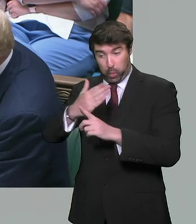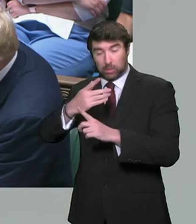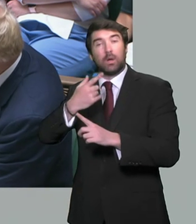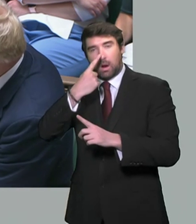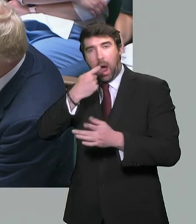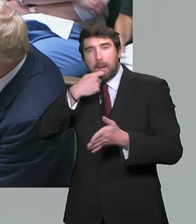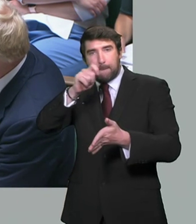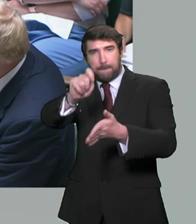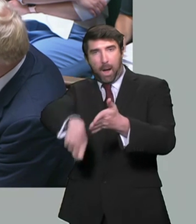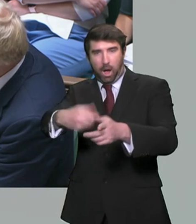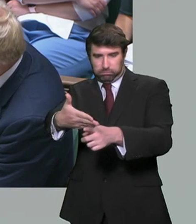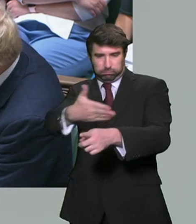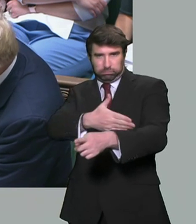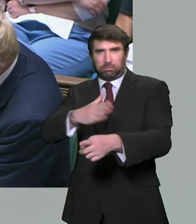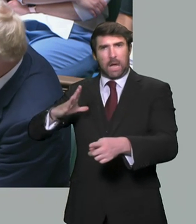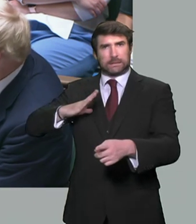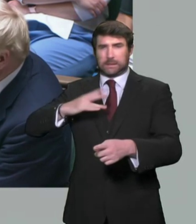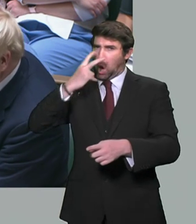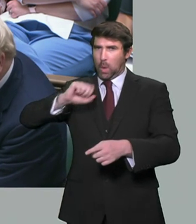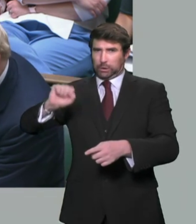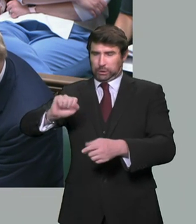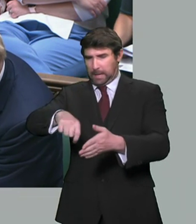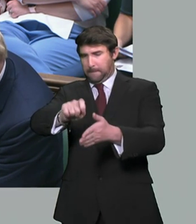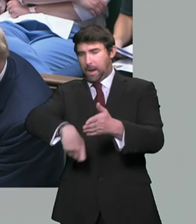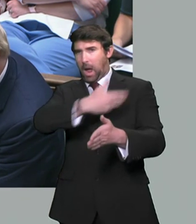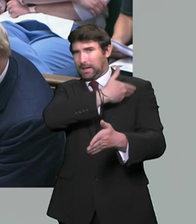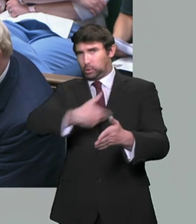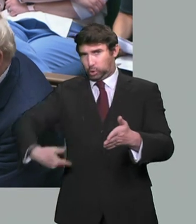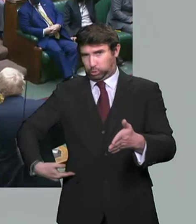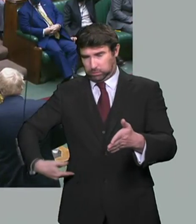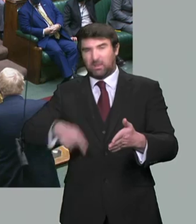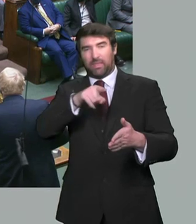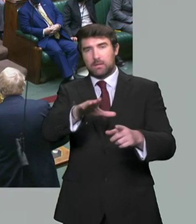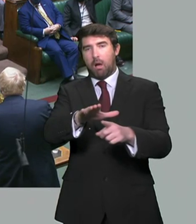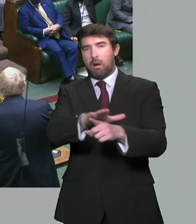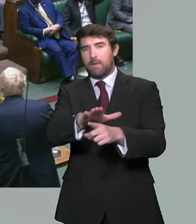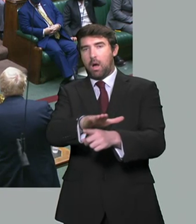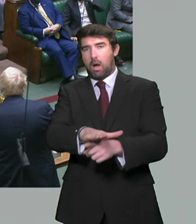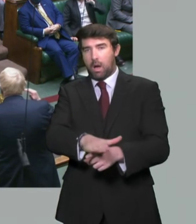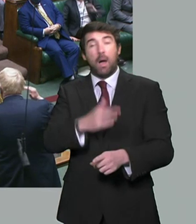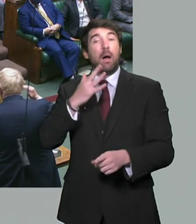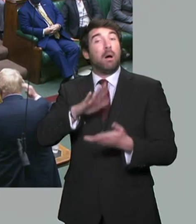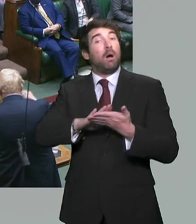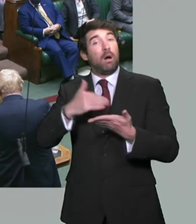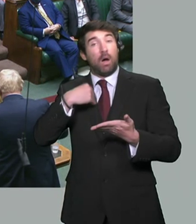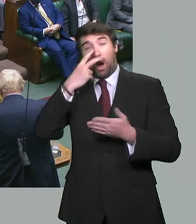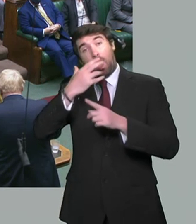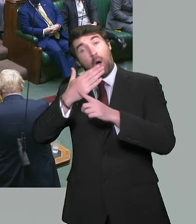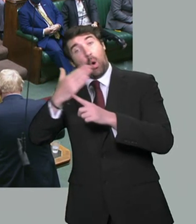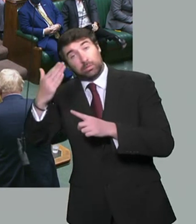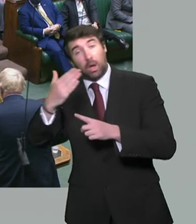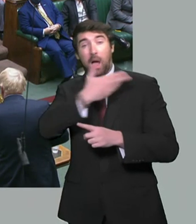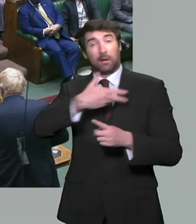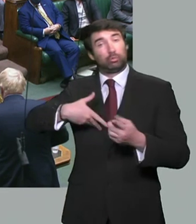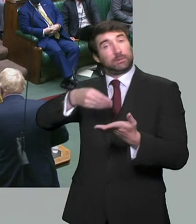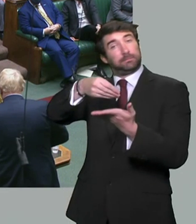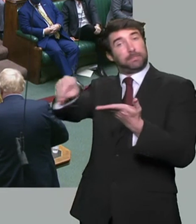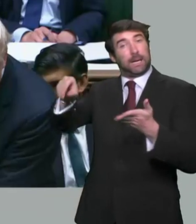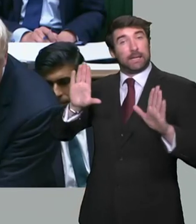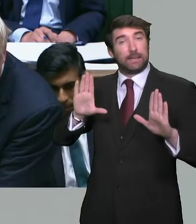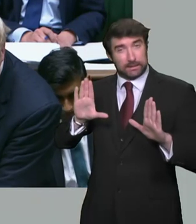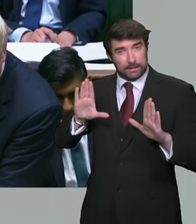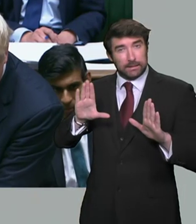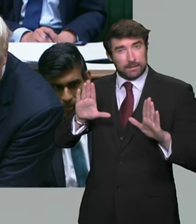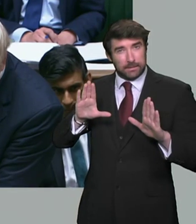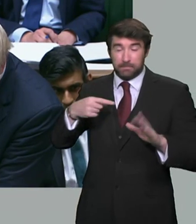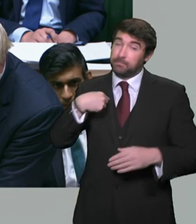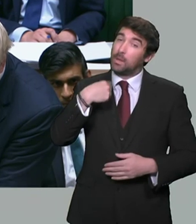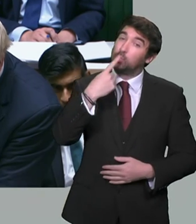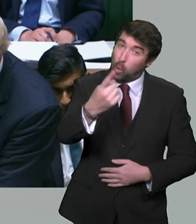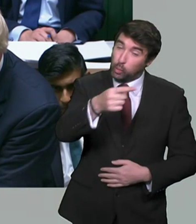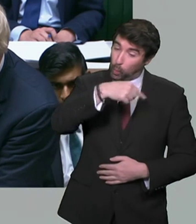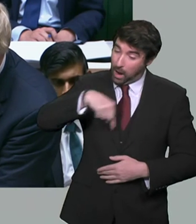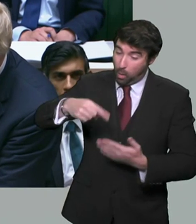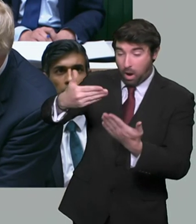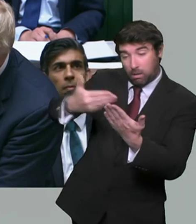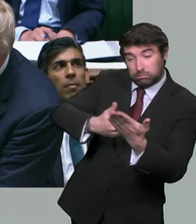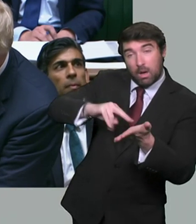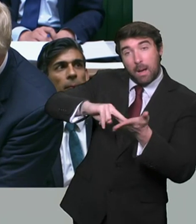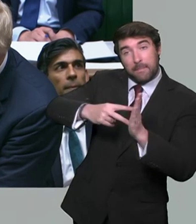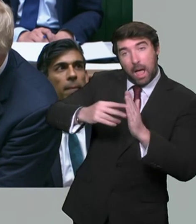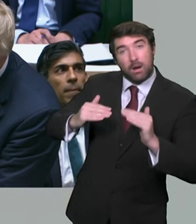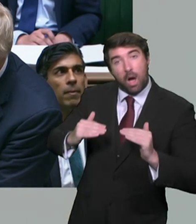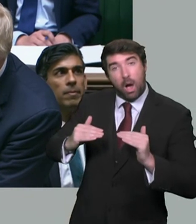What we are doing is lifting the floor—lifting the guarantee—up to £100,000, whereby nobody has to pay anything, across the entire country.